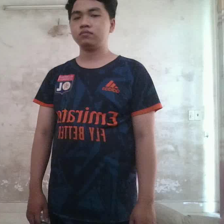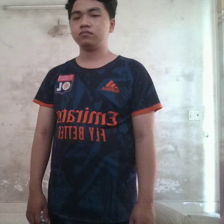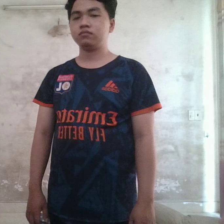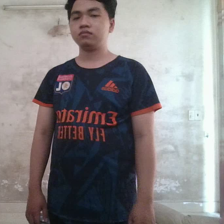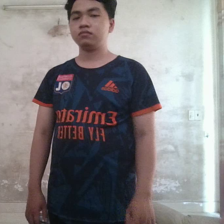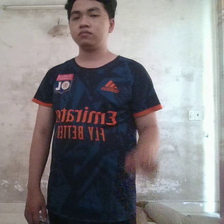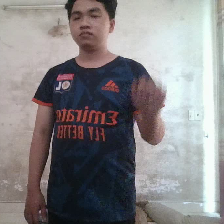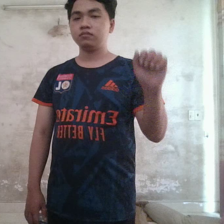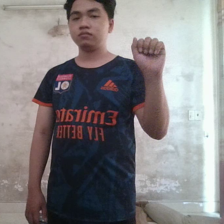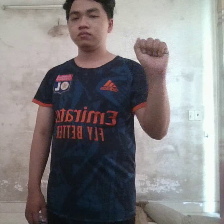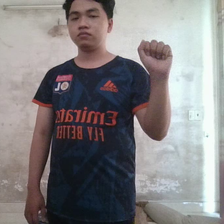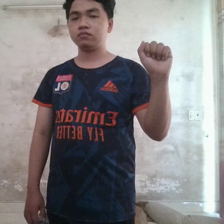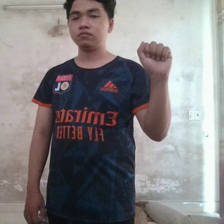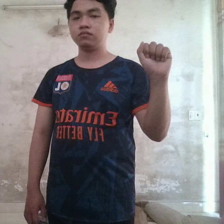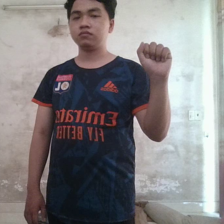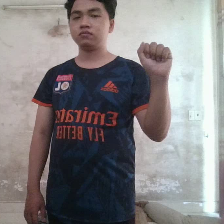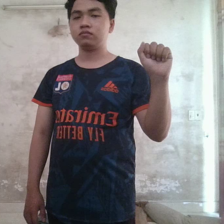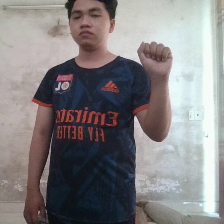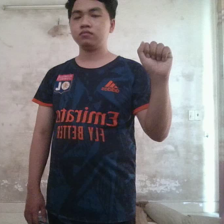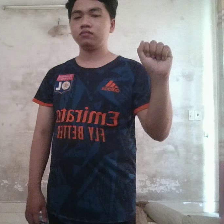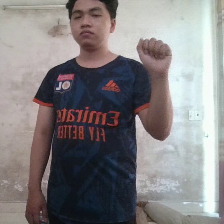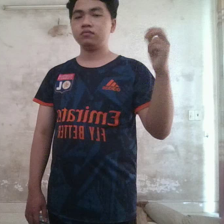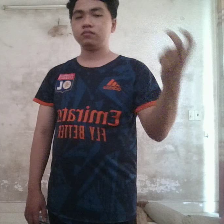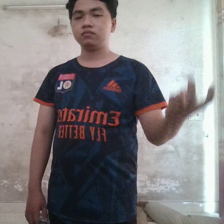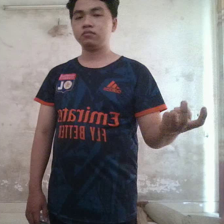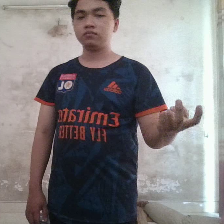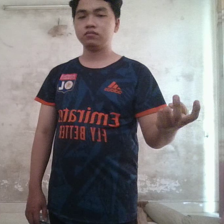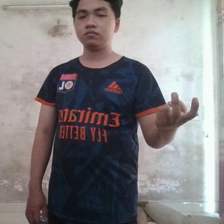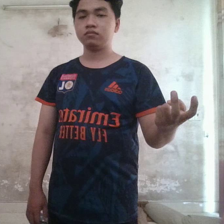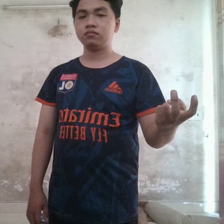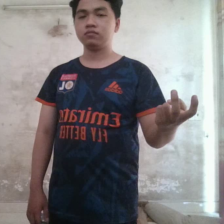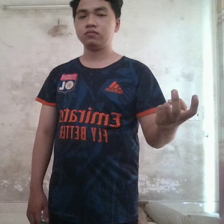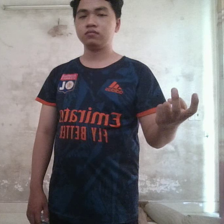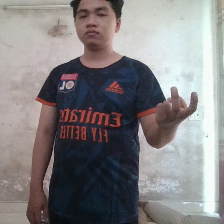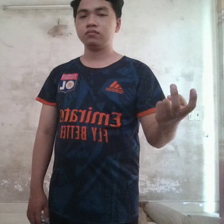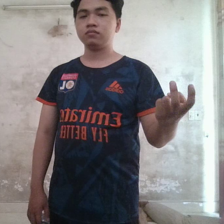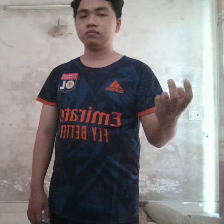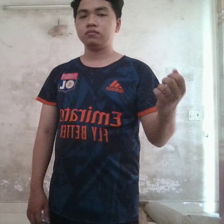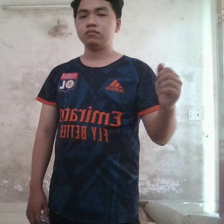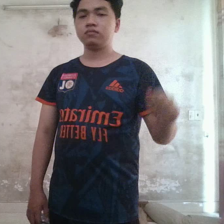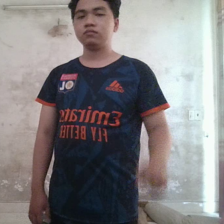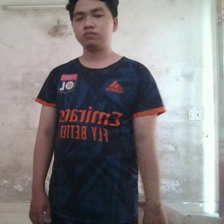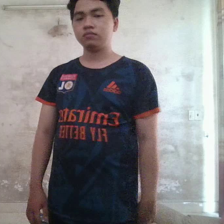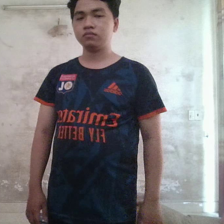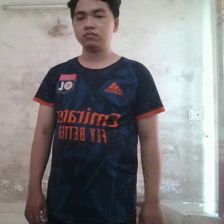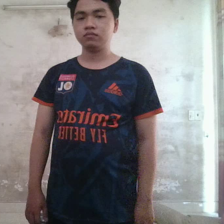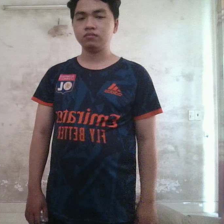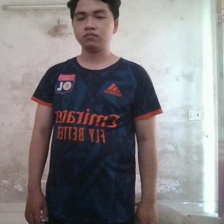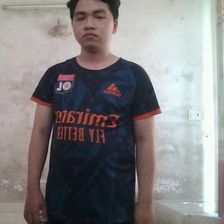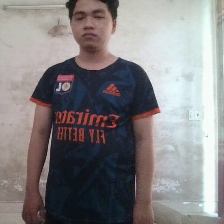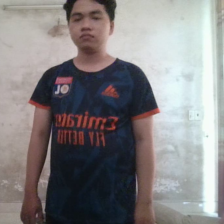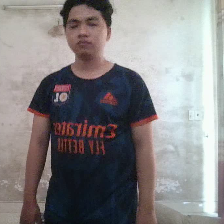ă